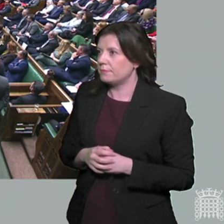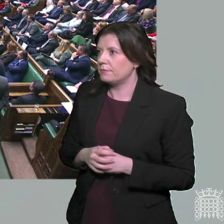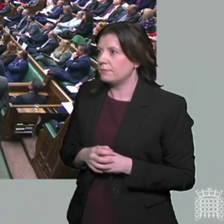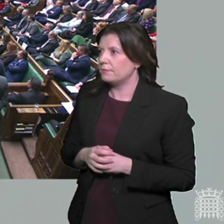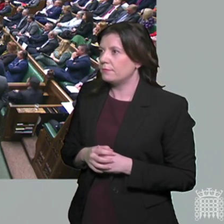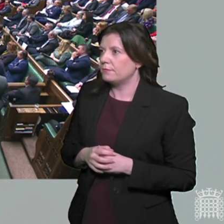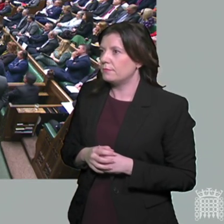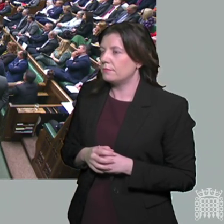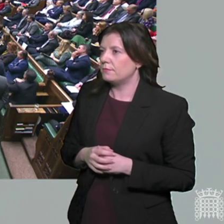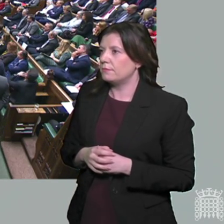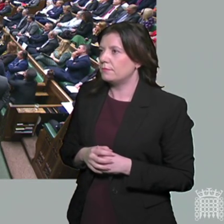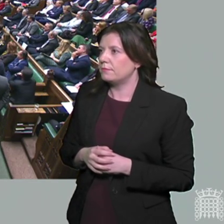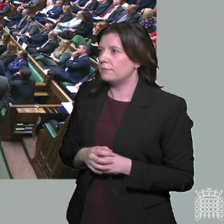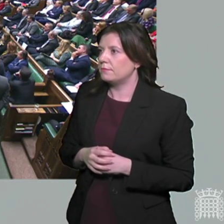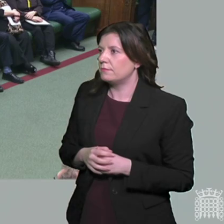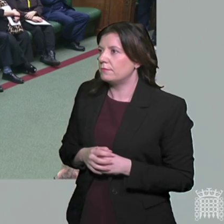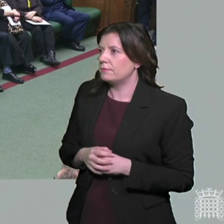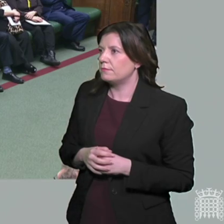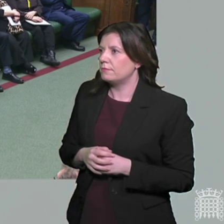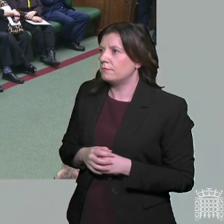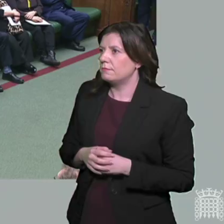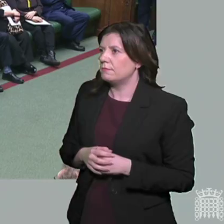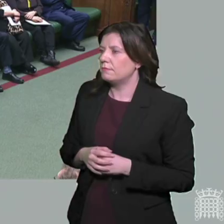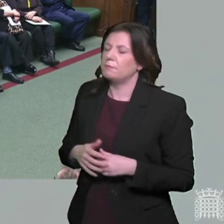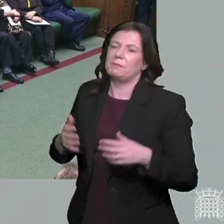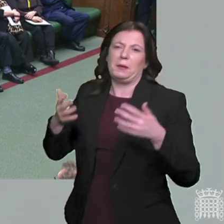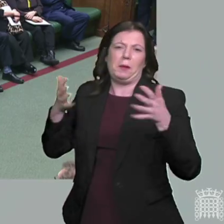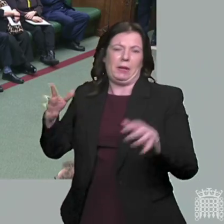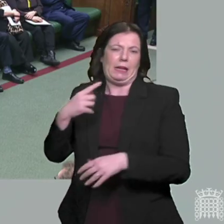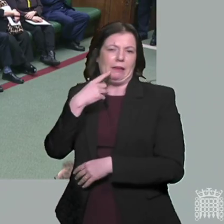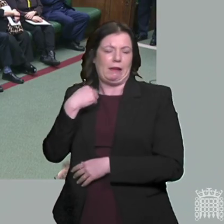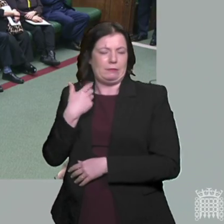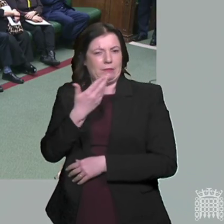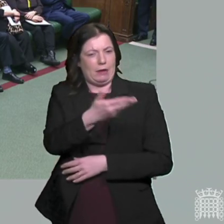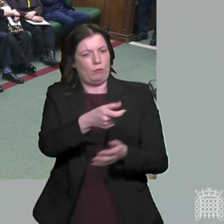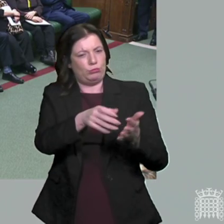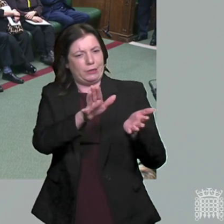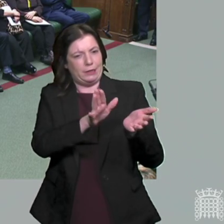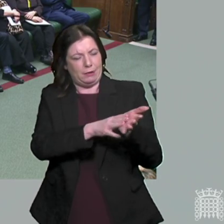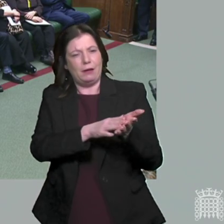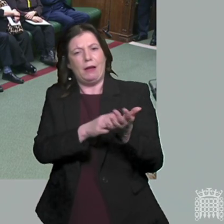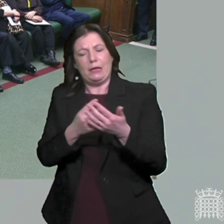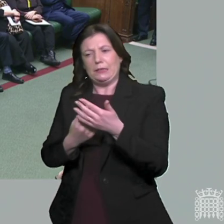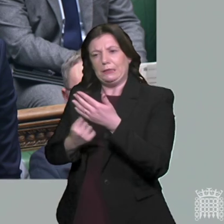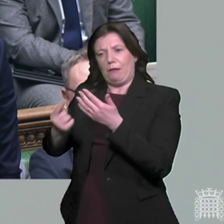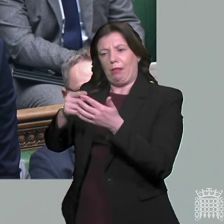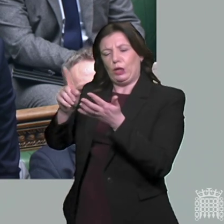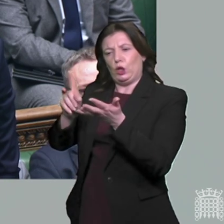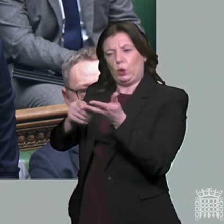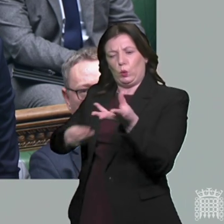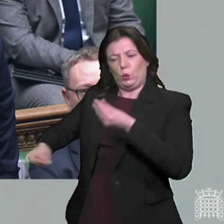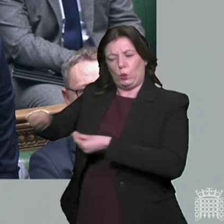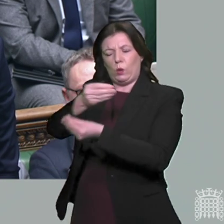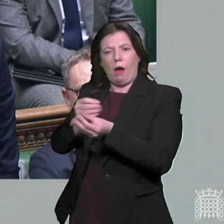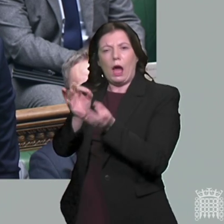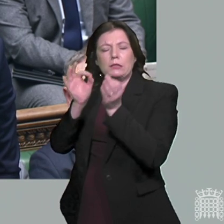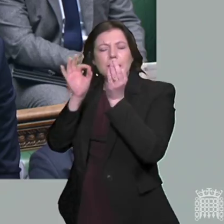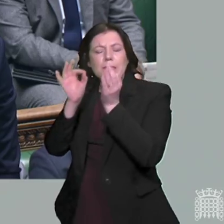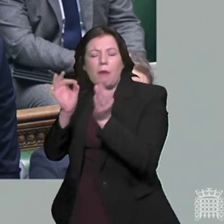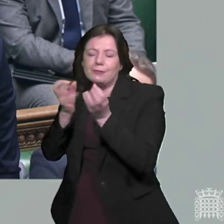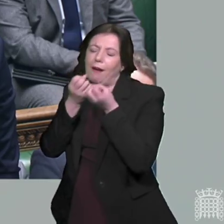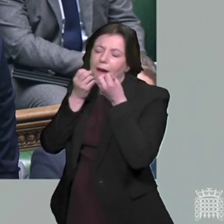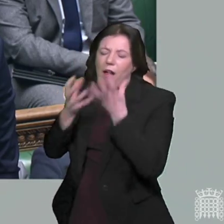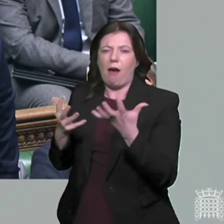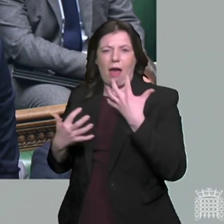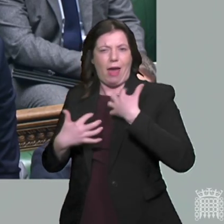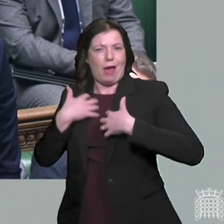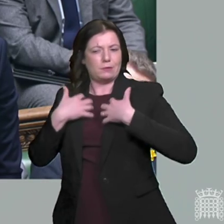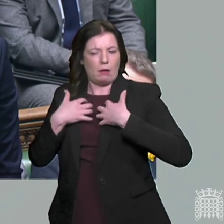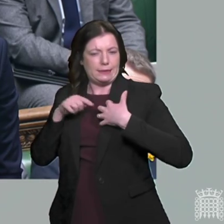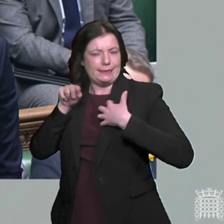Yesterday, the Prime Minister said that EU single market access was “special”, “exciting” and “attractive”.